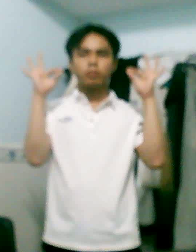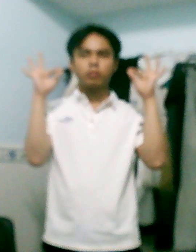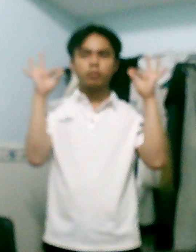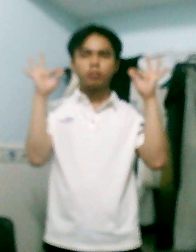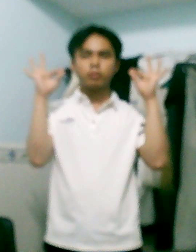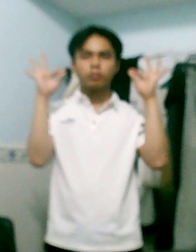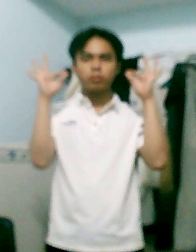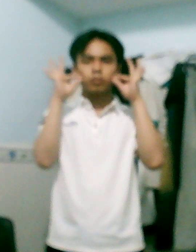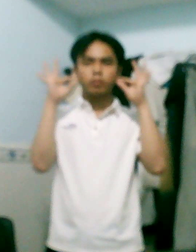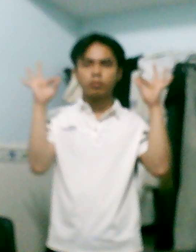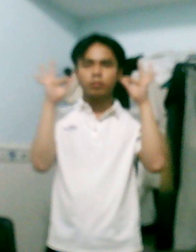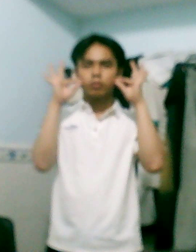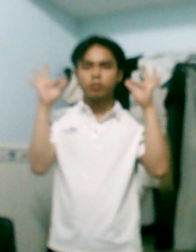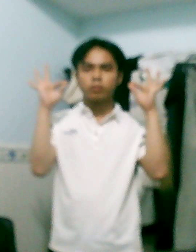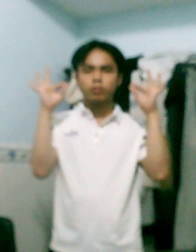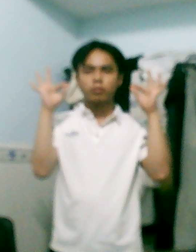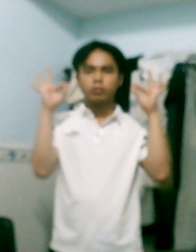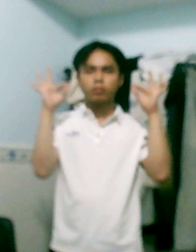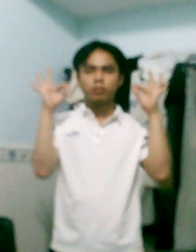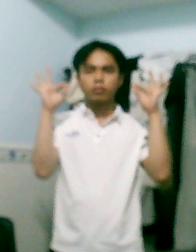meo